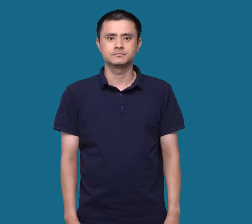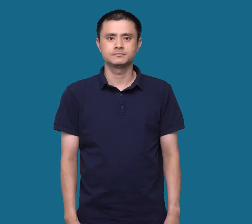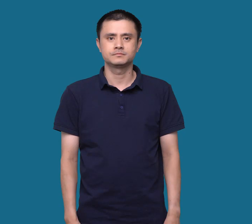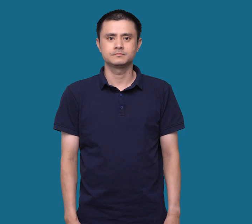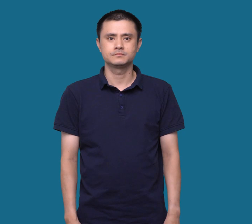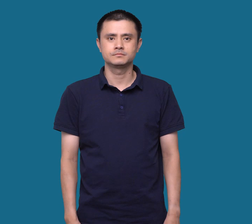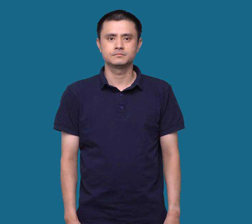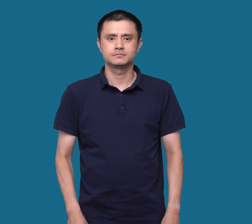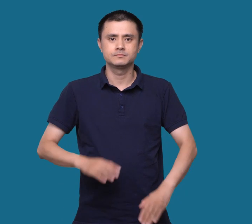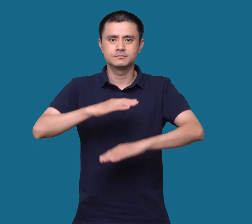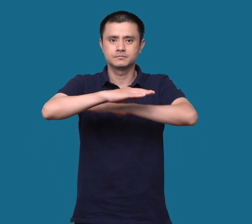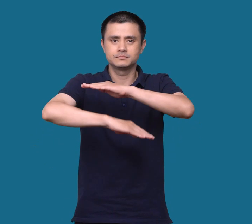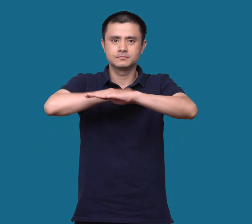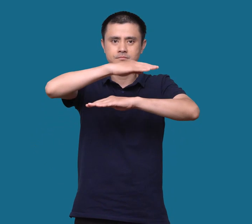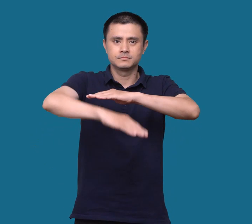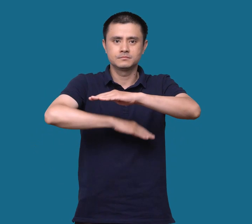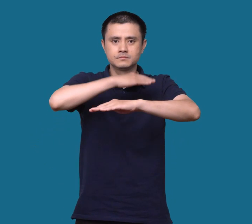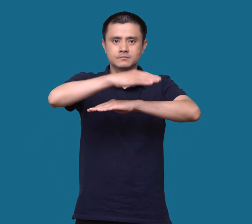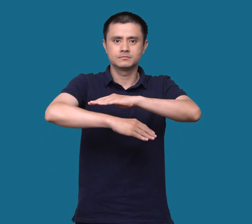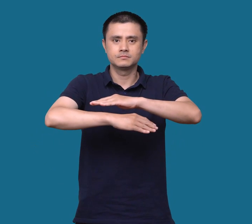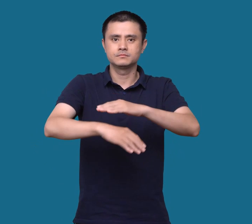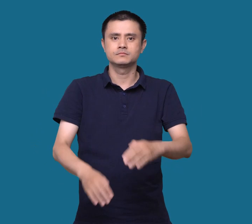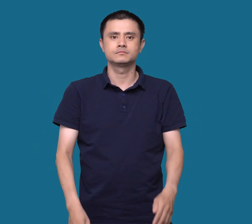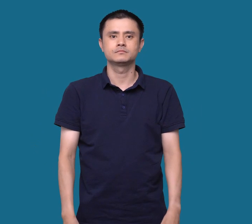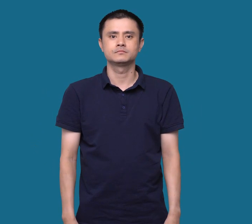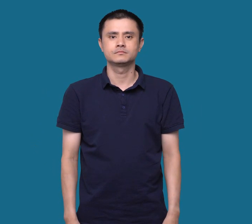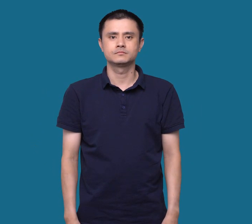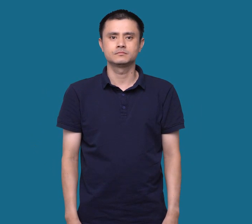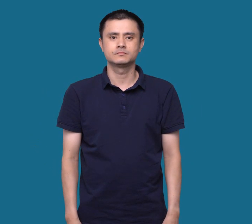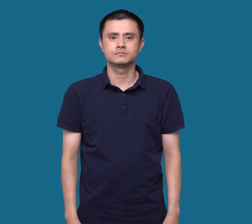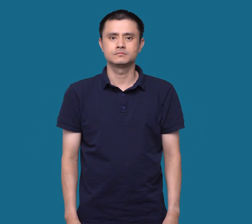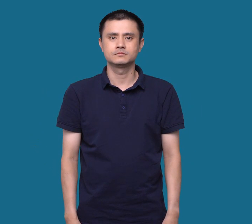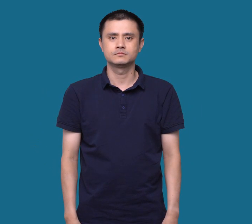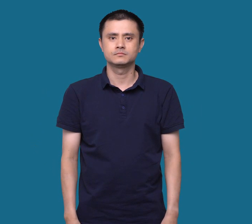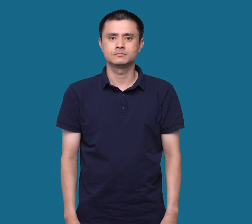băng bó